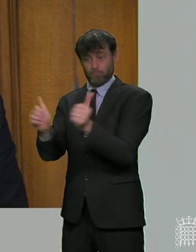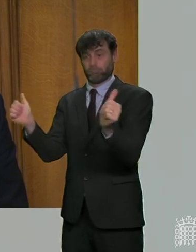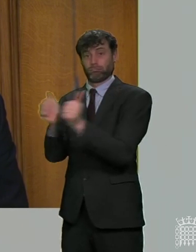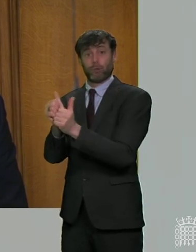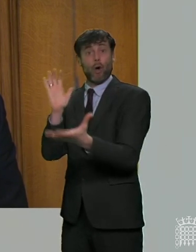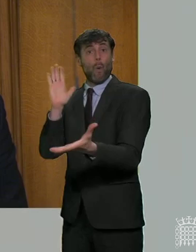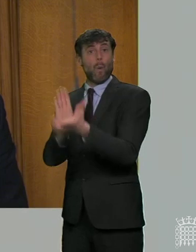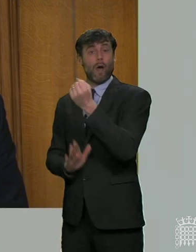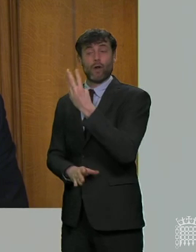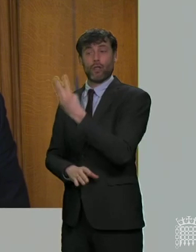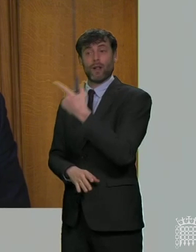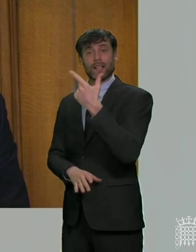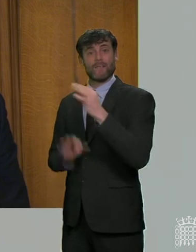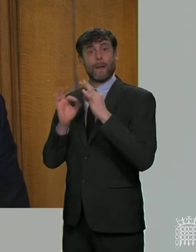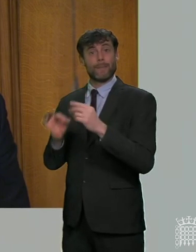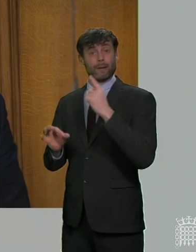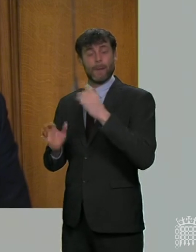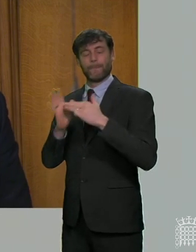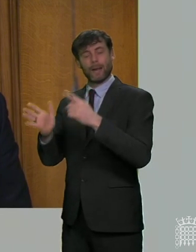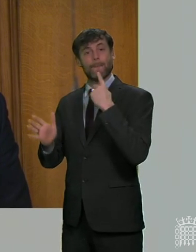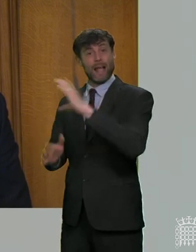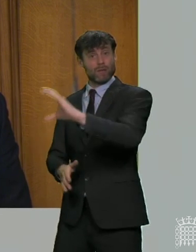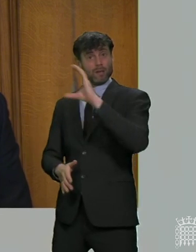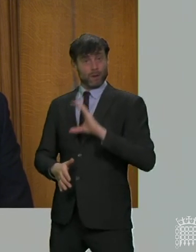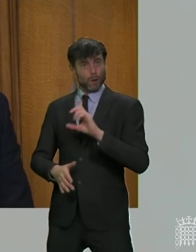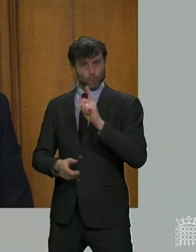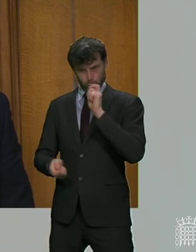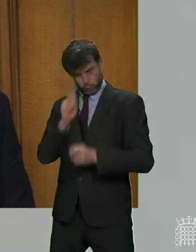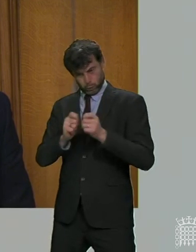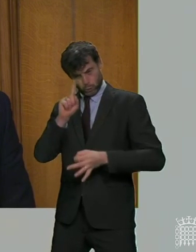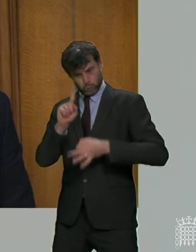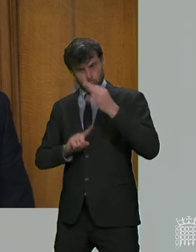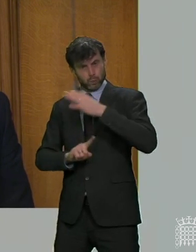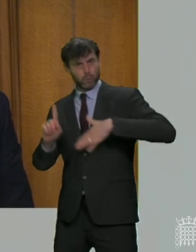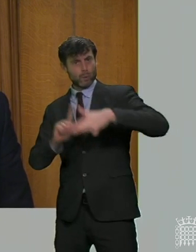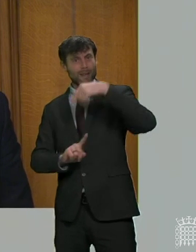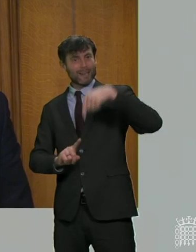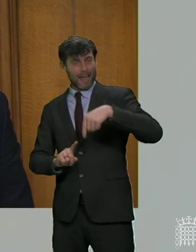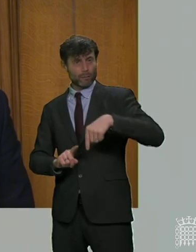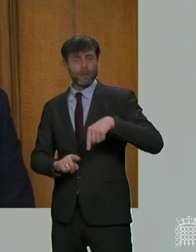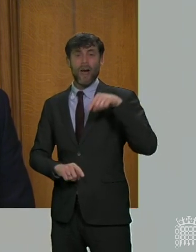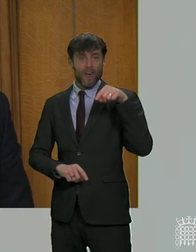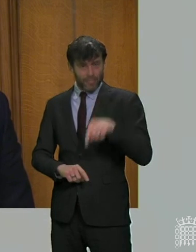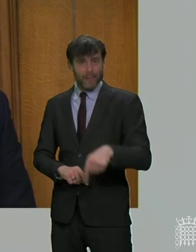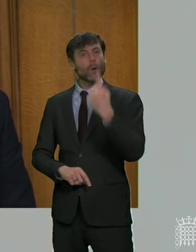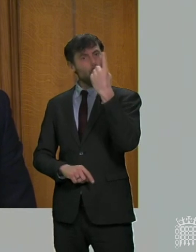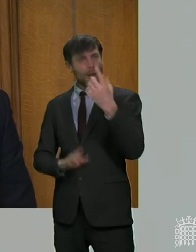That will be transformational and represents the levelling-up agenda of the Prime Minister and this Conservative Government.